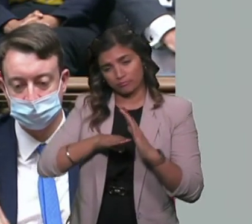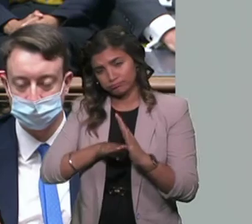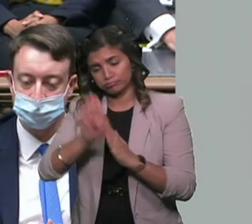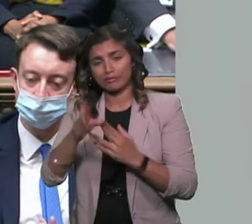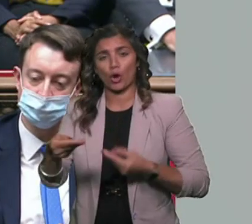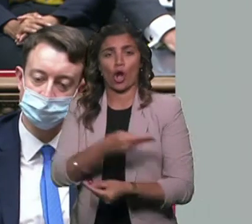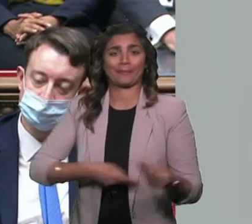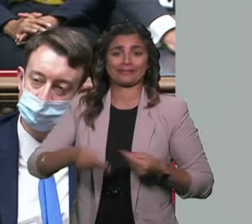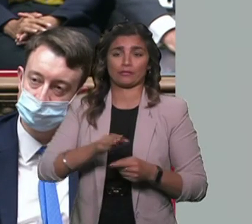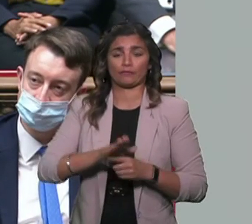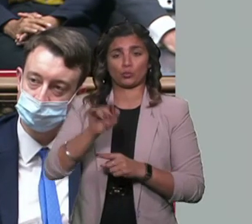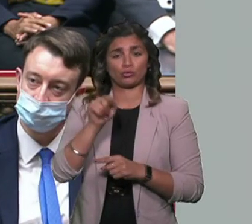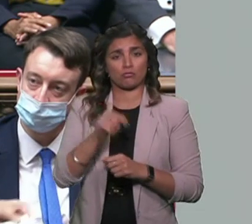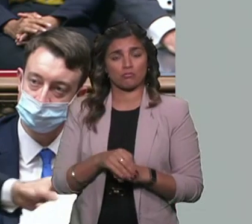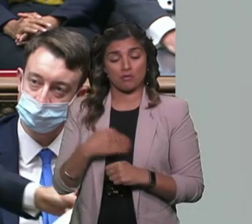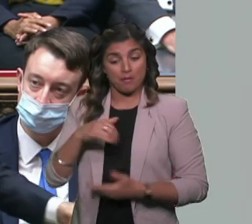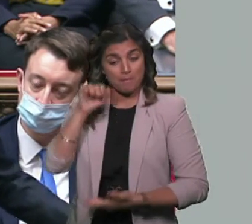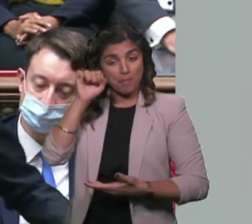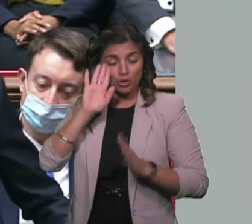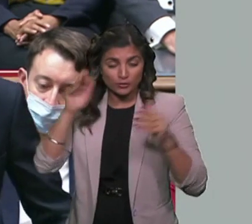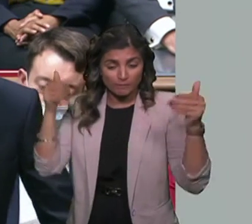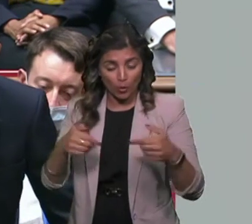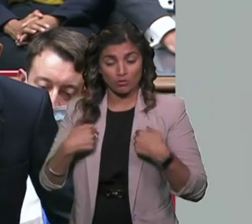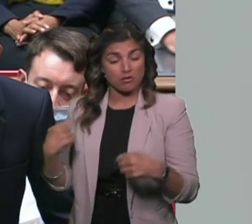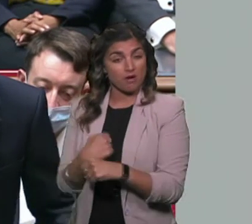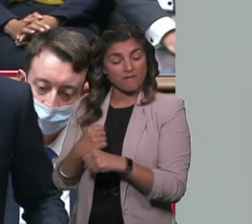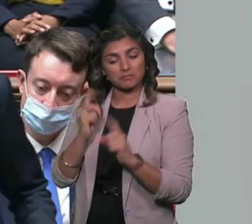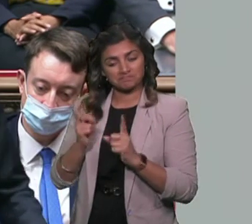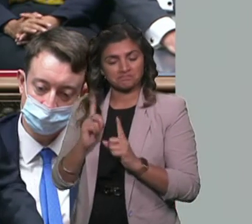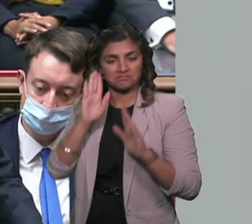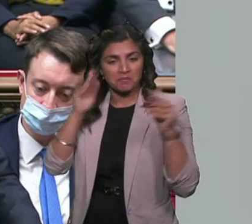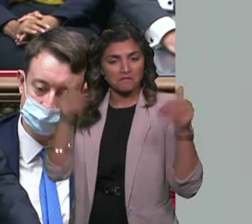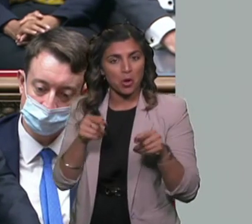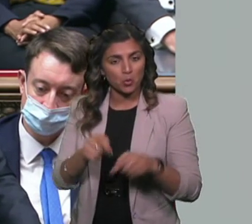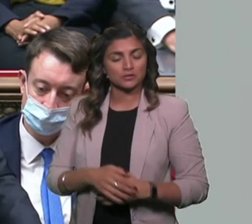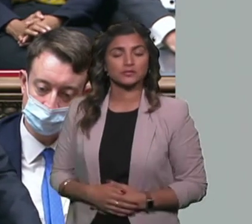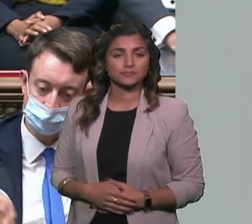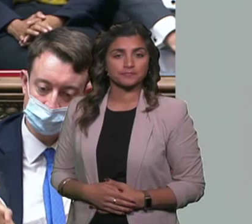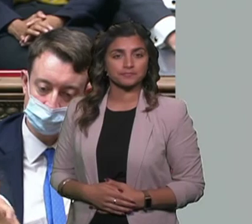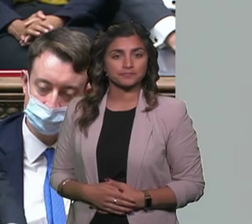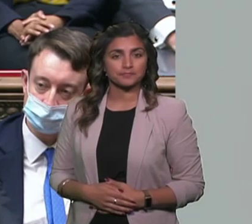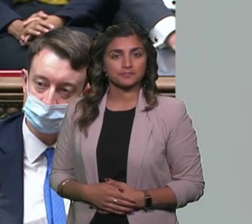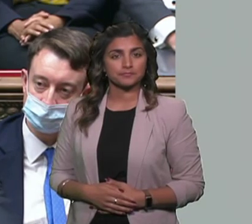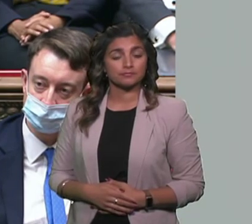That is what this Budget is about and that is what this Government are about.